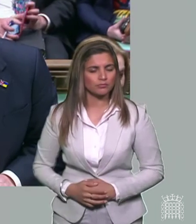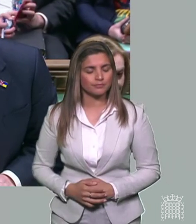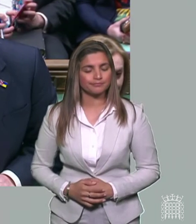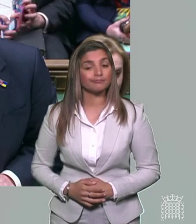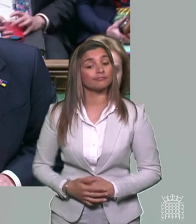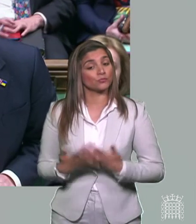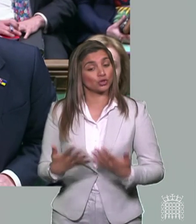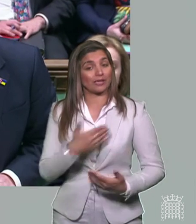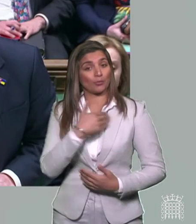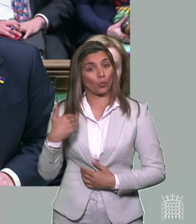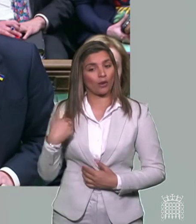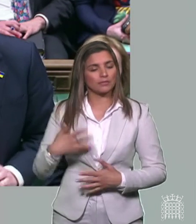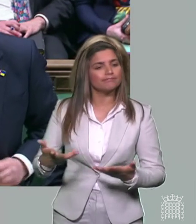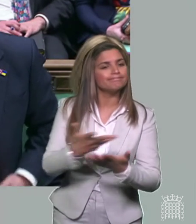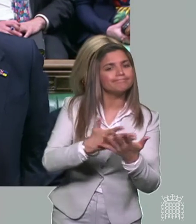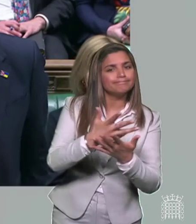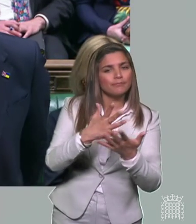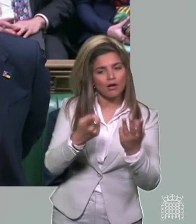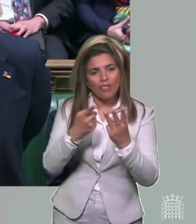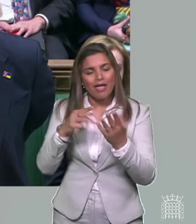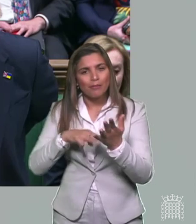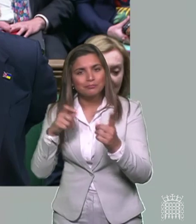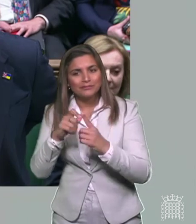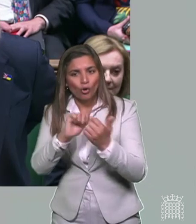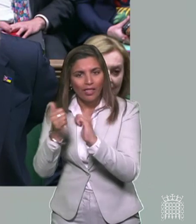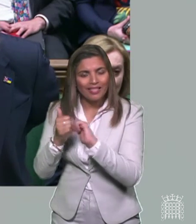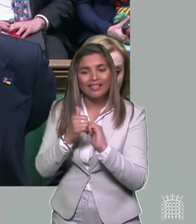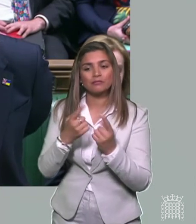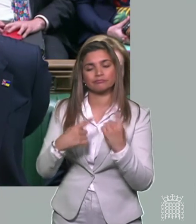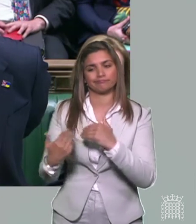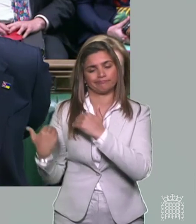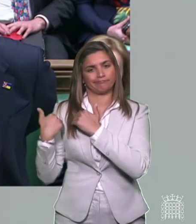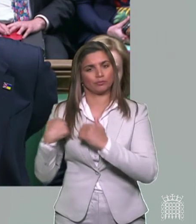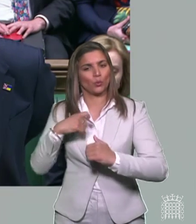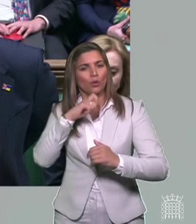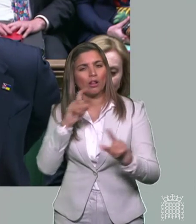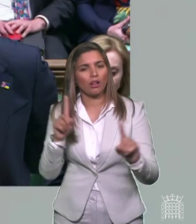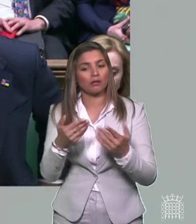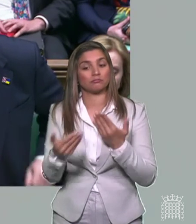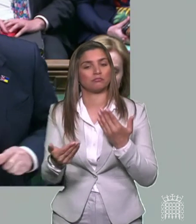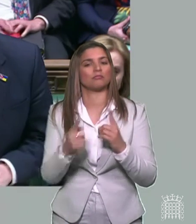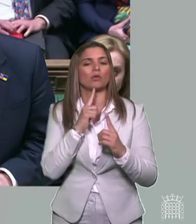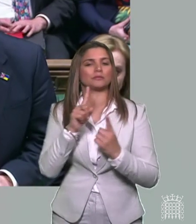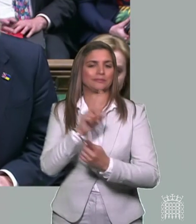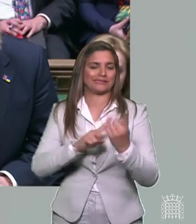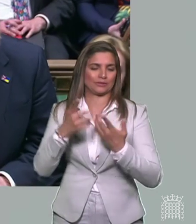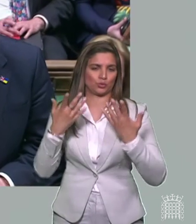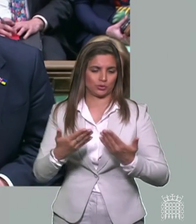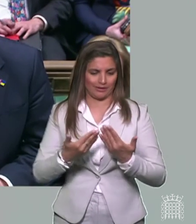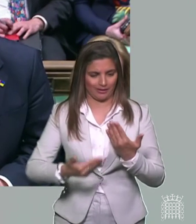This morning I had meetings with ministerial colleagues and others. In addition to my duties in this House, I shall have further such meetings later today.